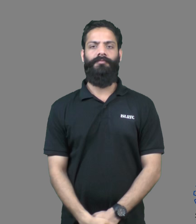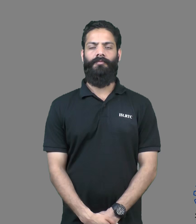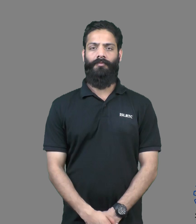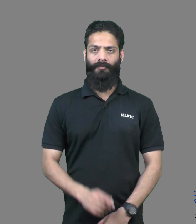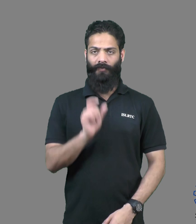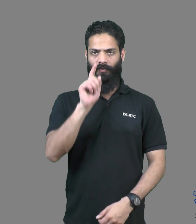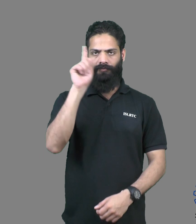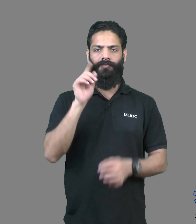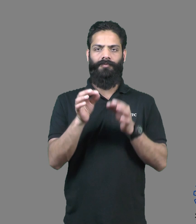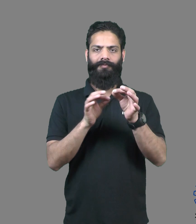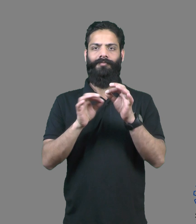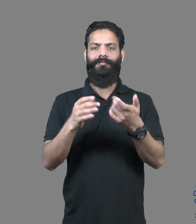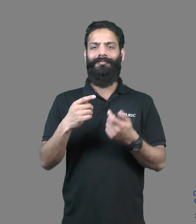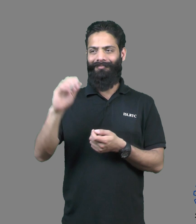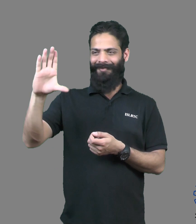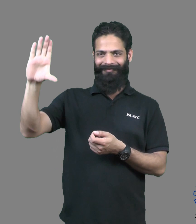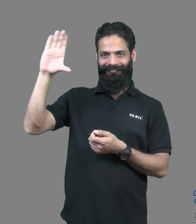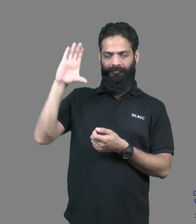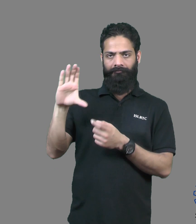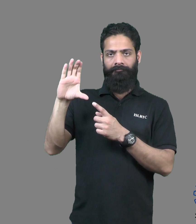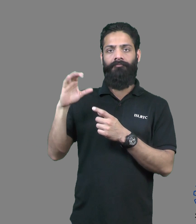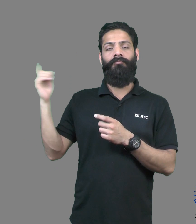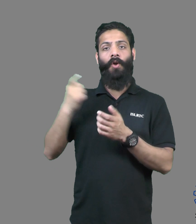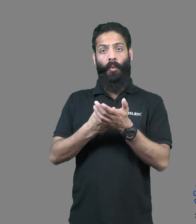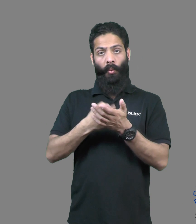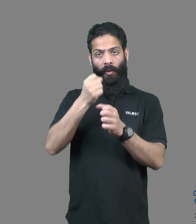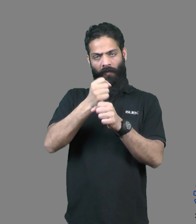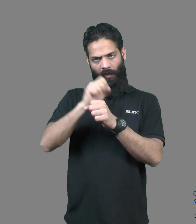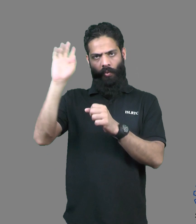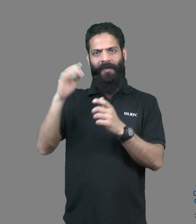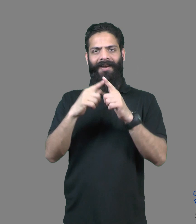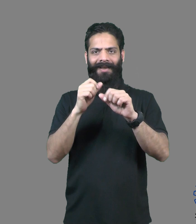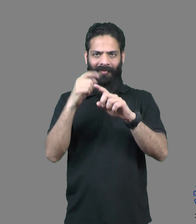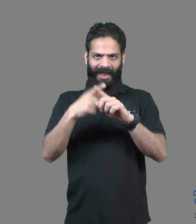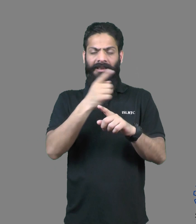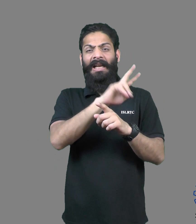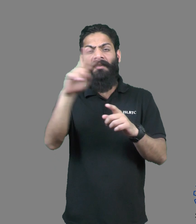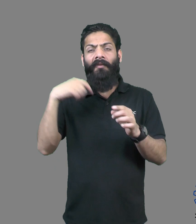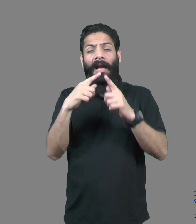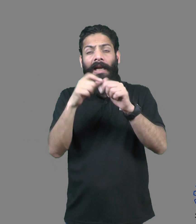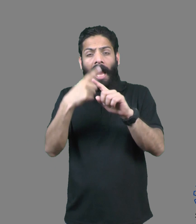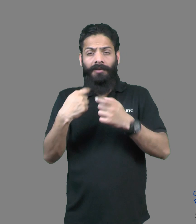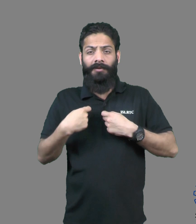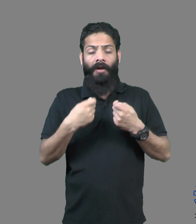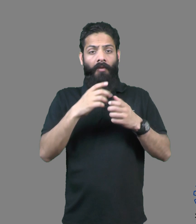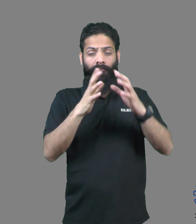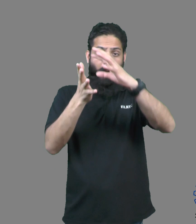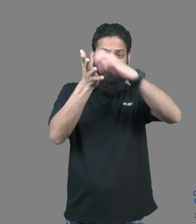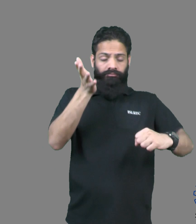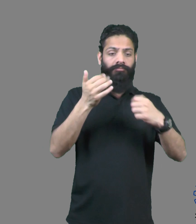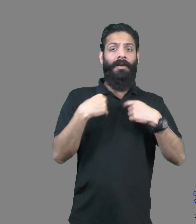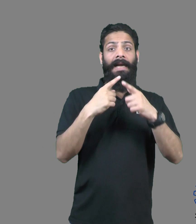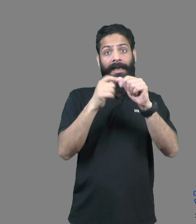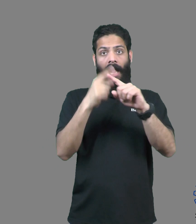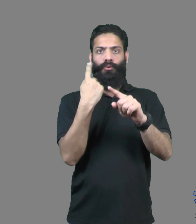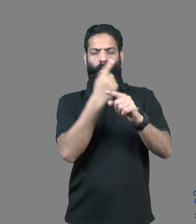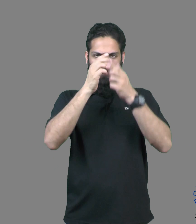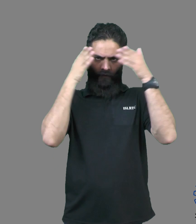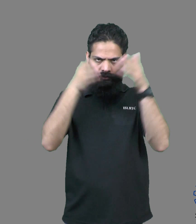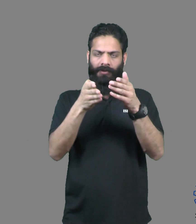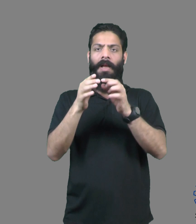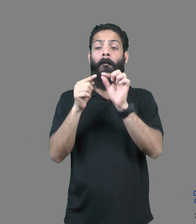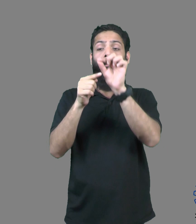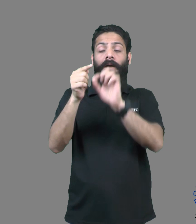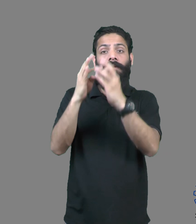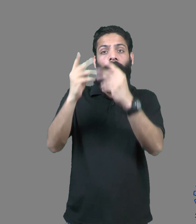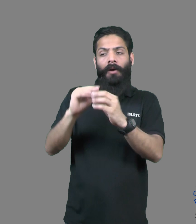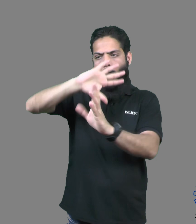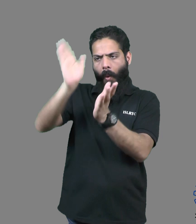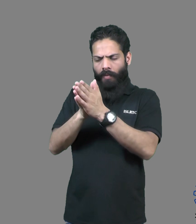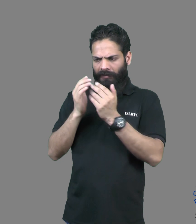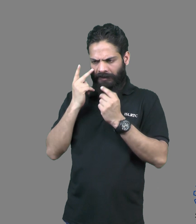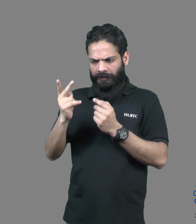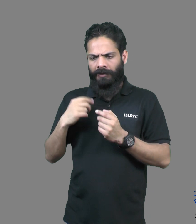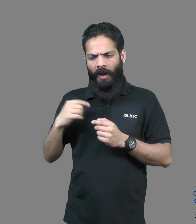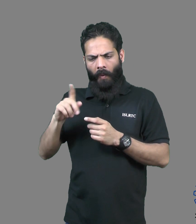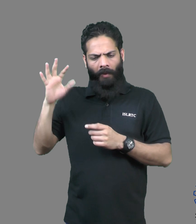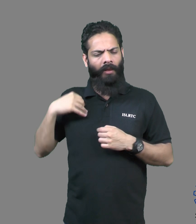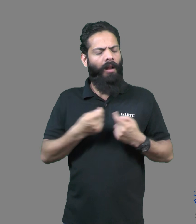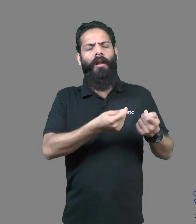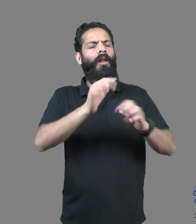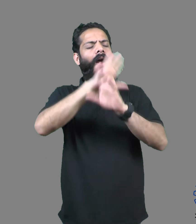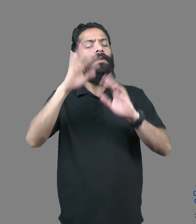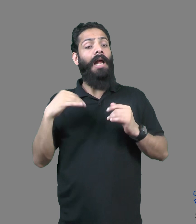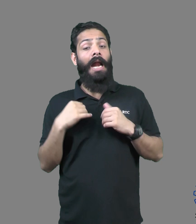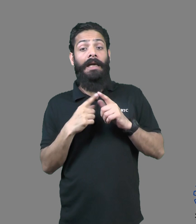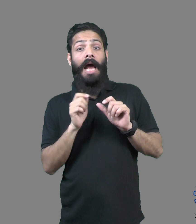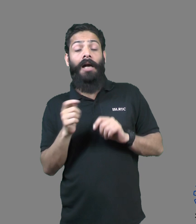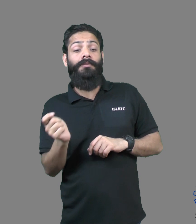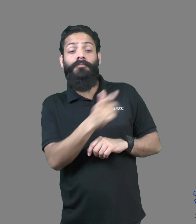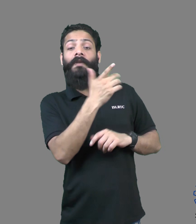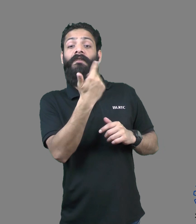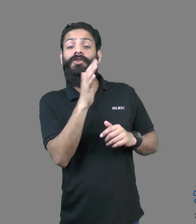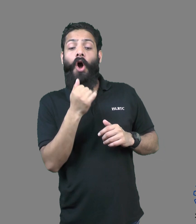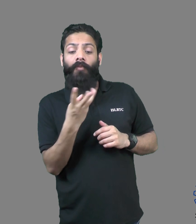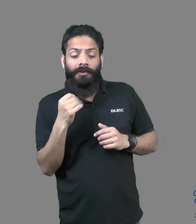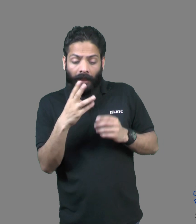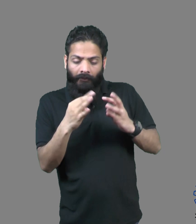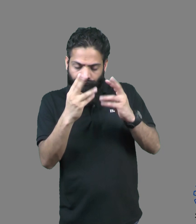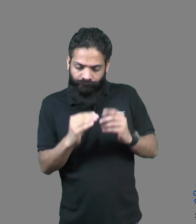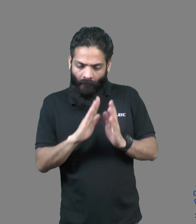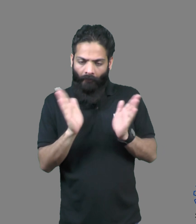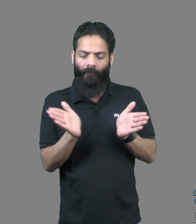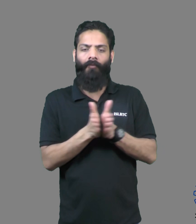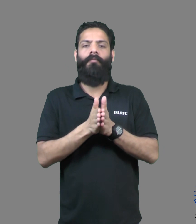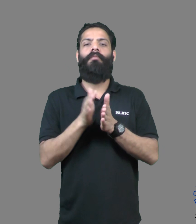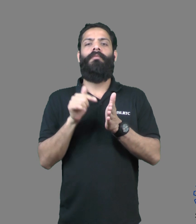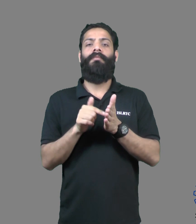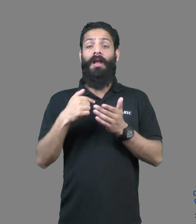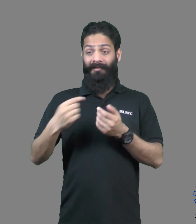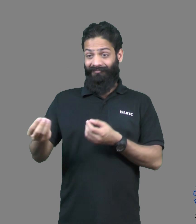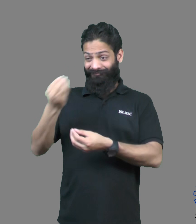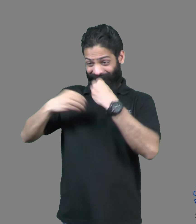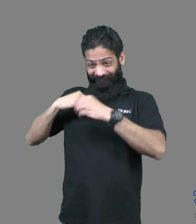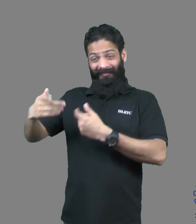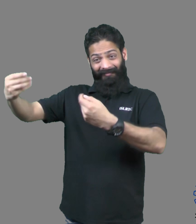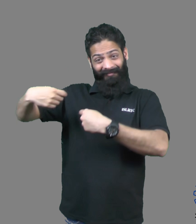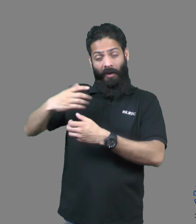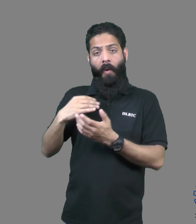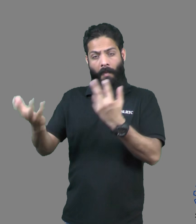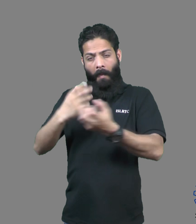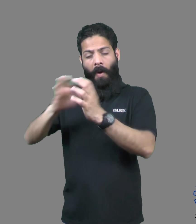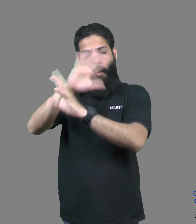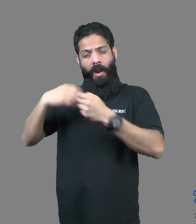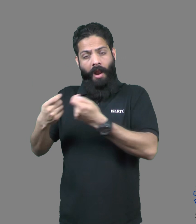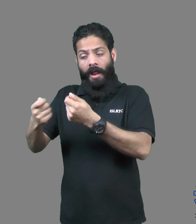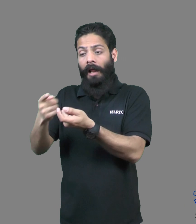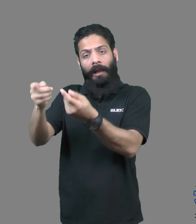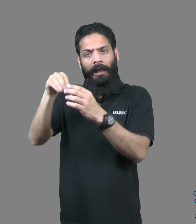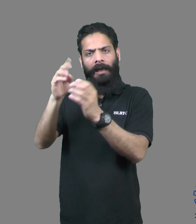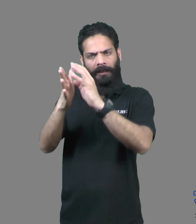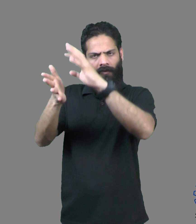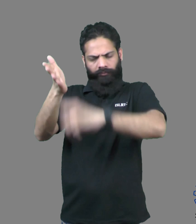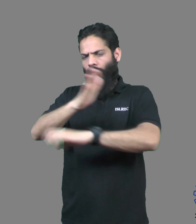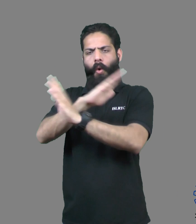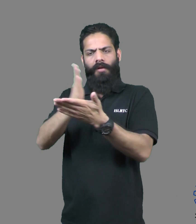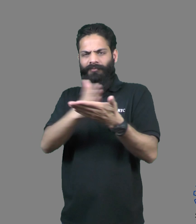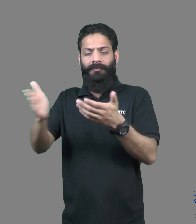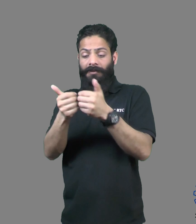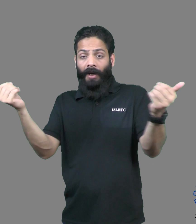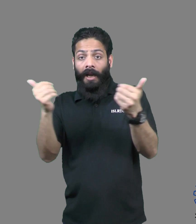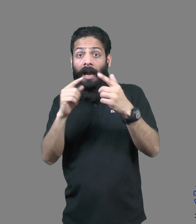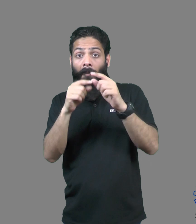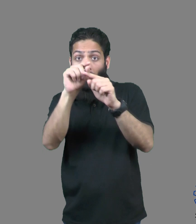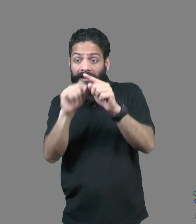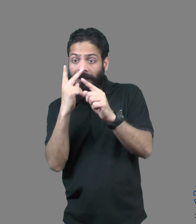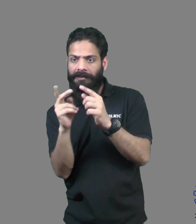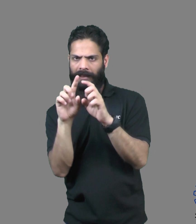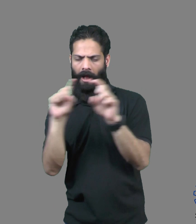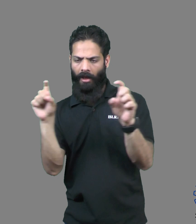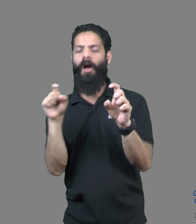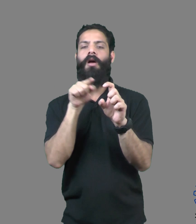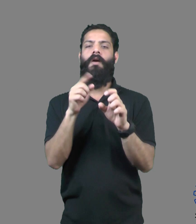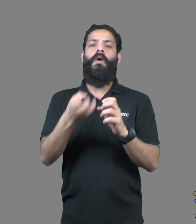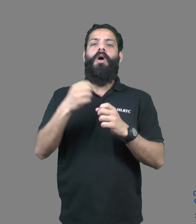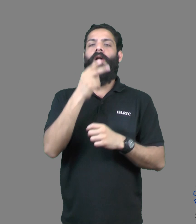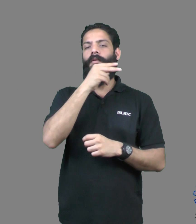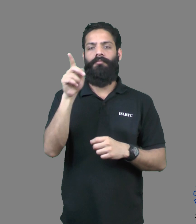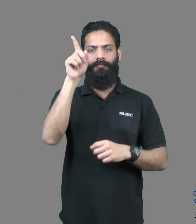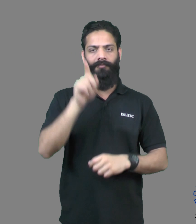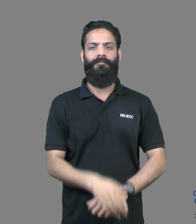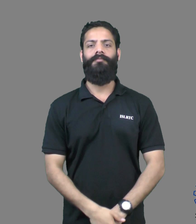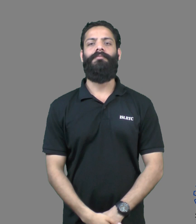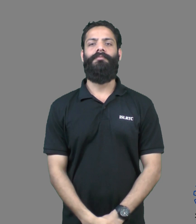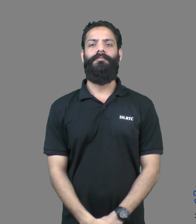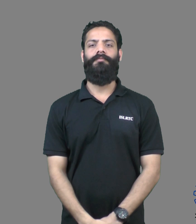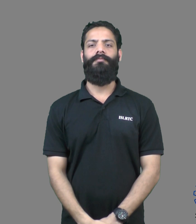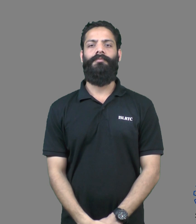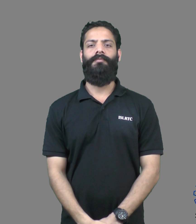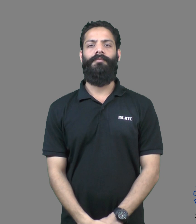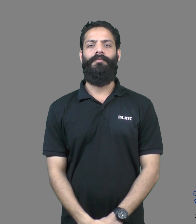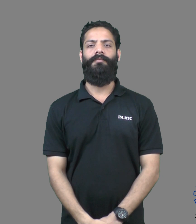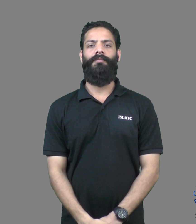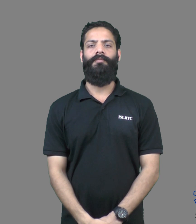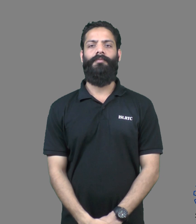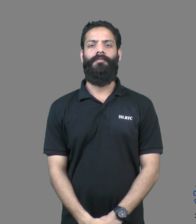Balance of International Payments